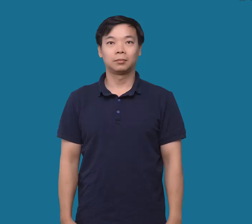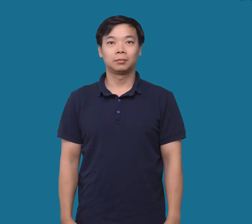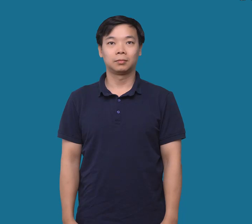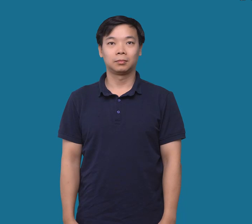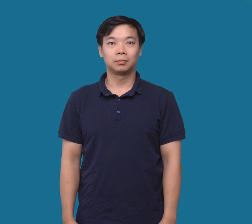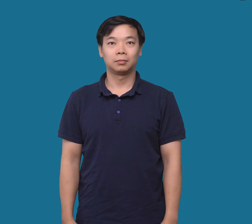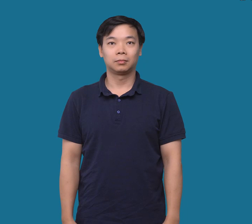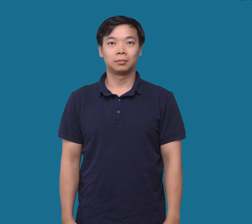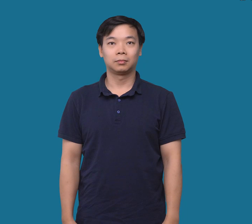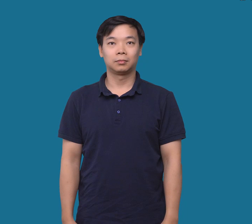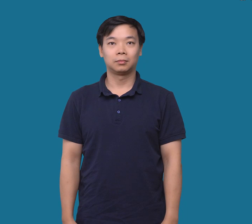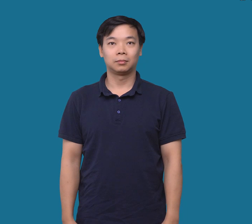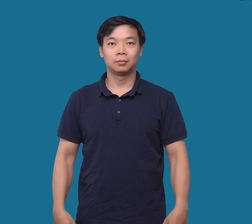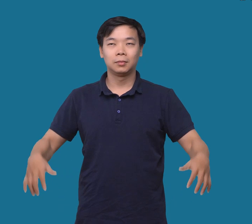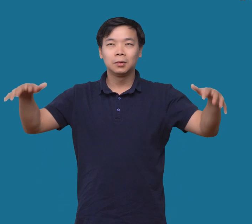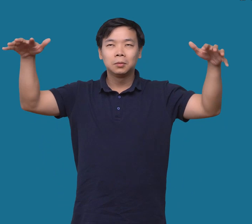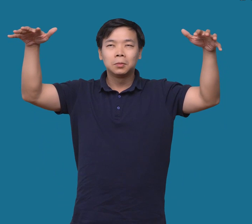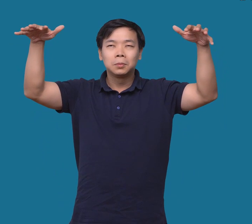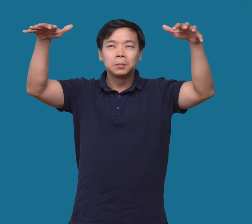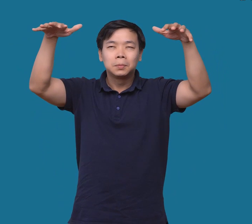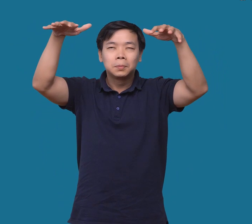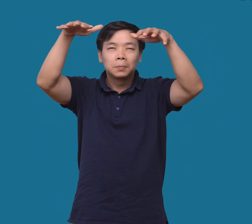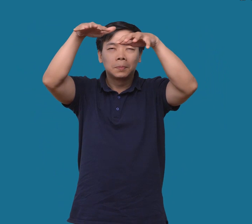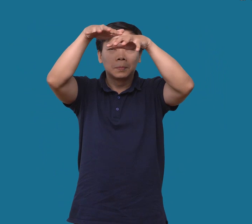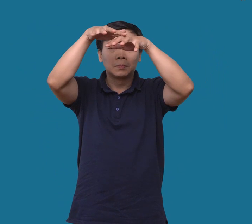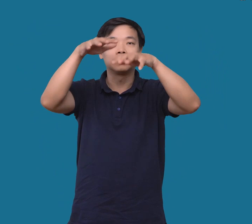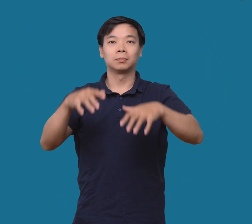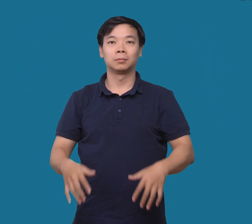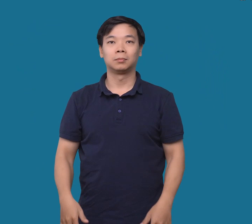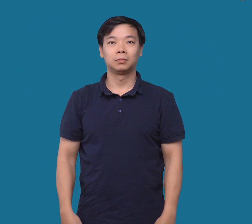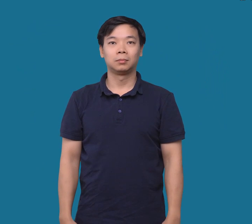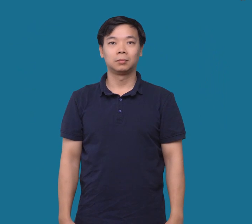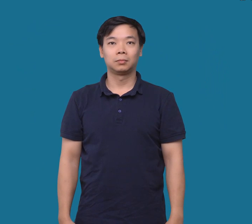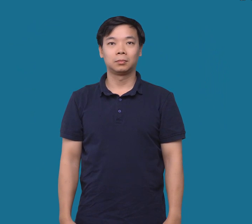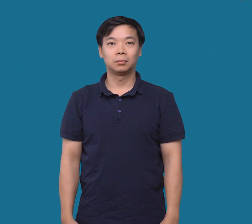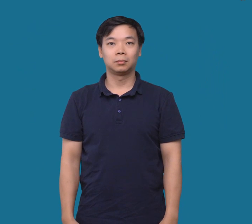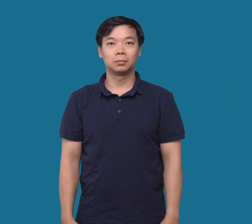u ám ( trời u ám)